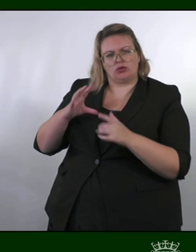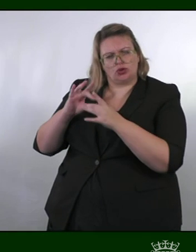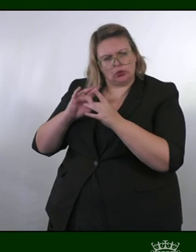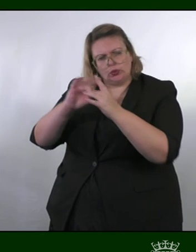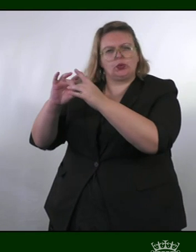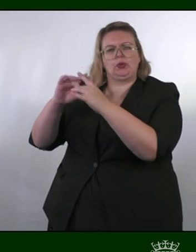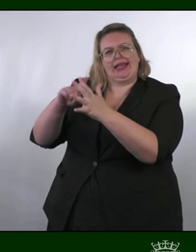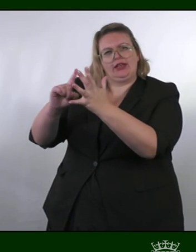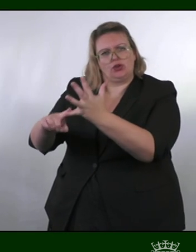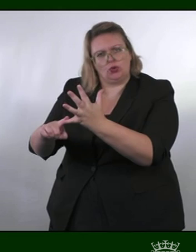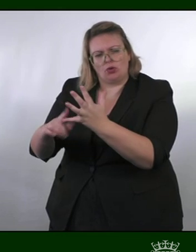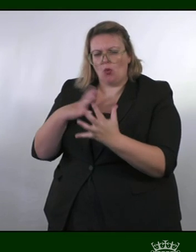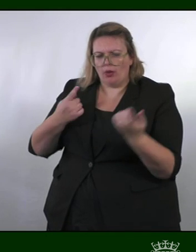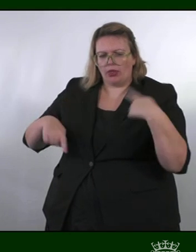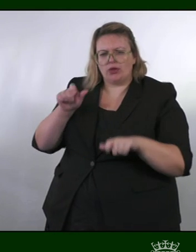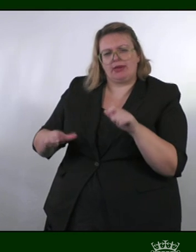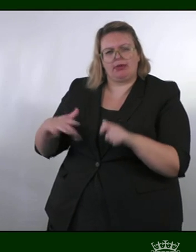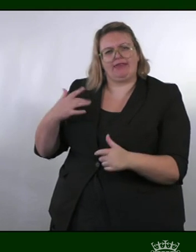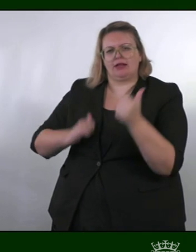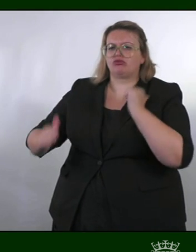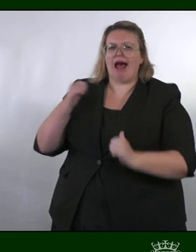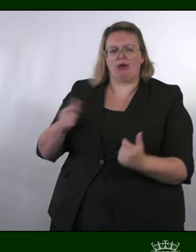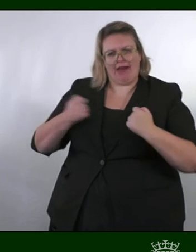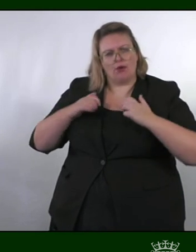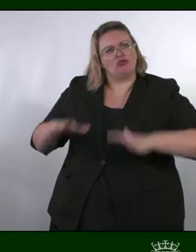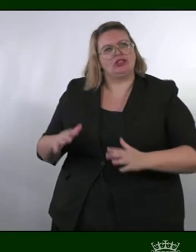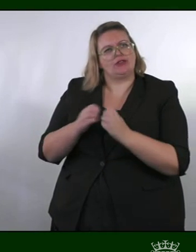country in bringing those values to global Britain?